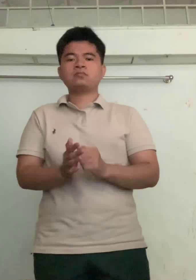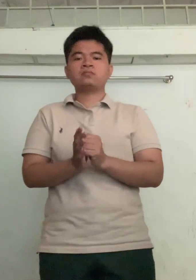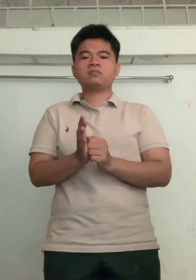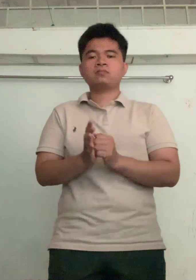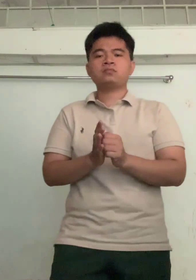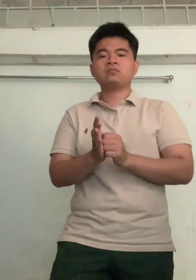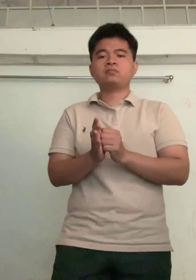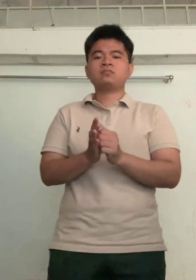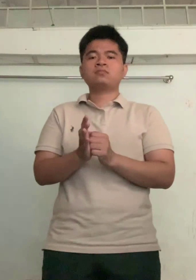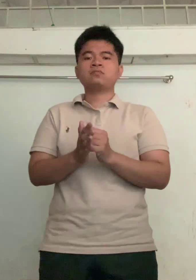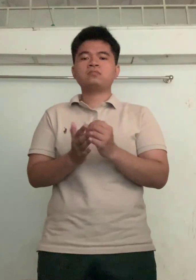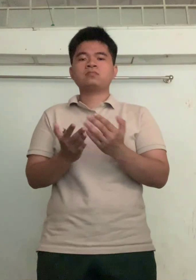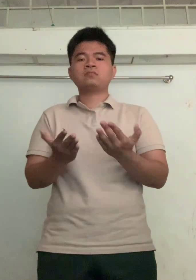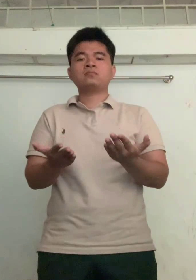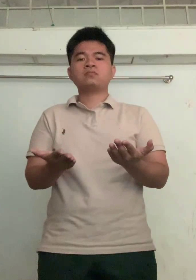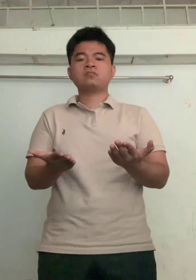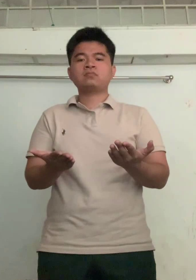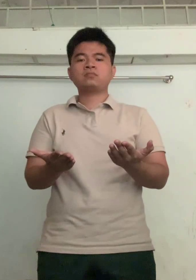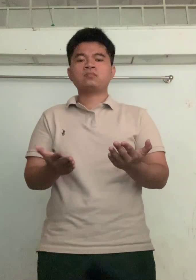thang nay